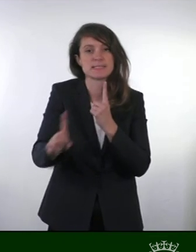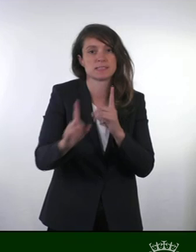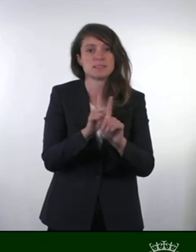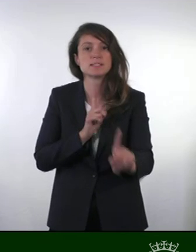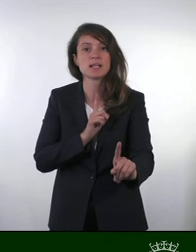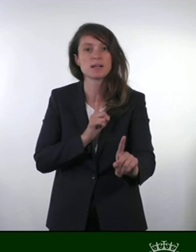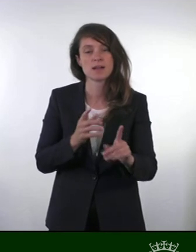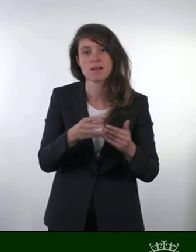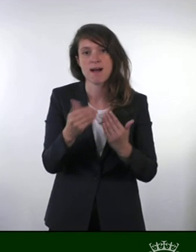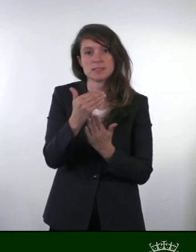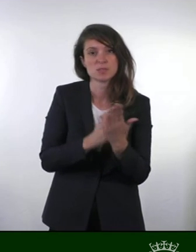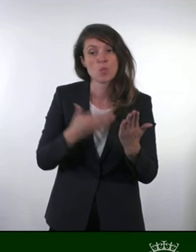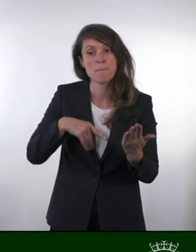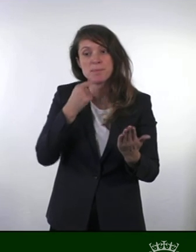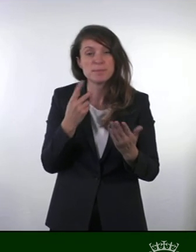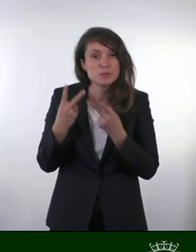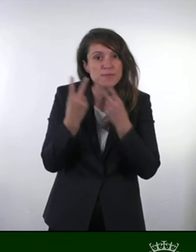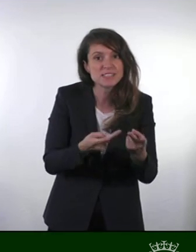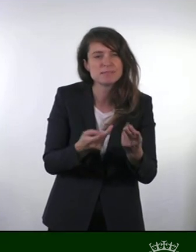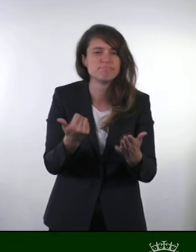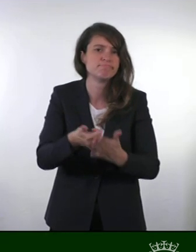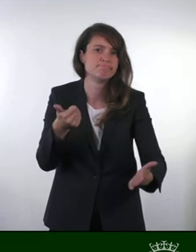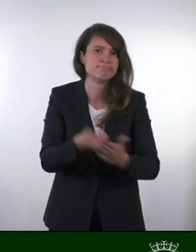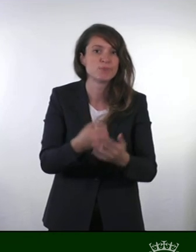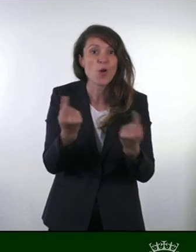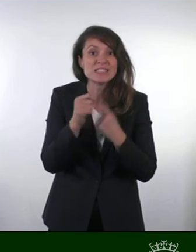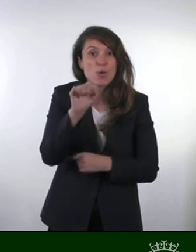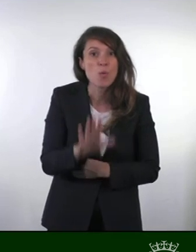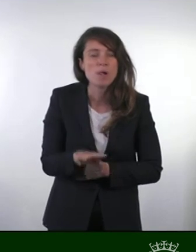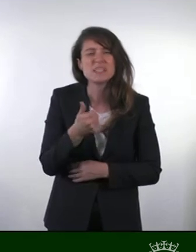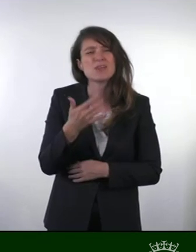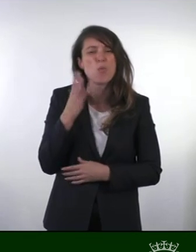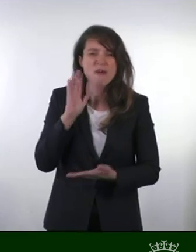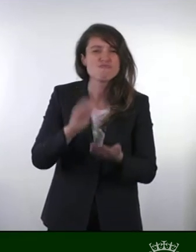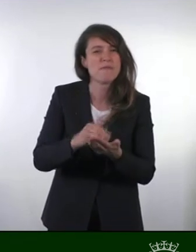We want people to come and have a fantastic holiday in Cornwall, but we want to them to be sensible when they are visiting.